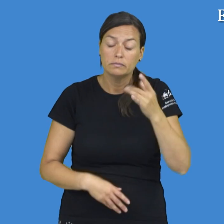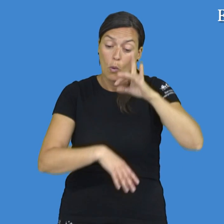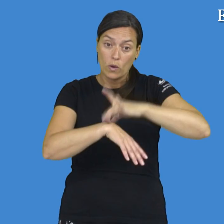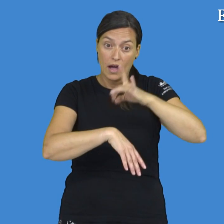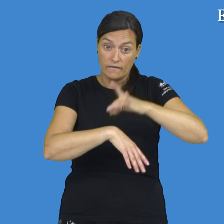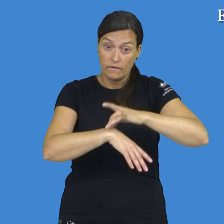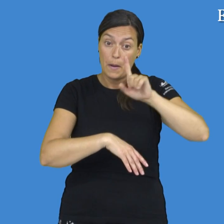enfermo